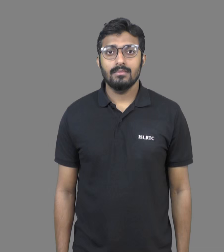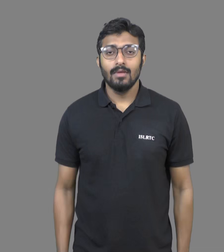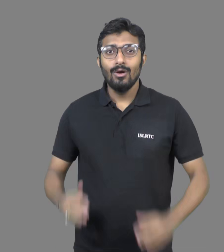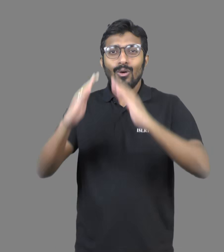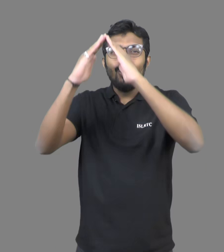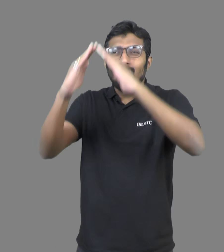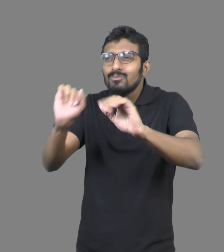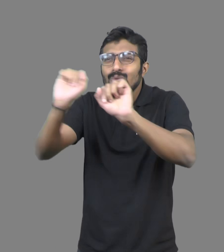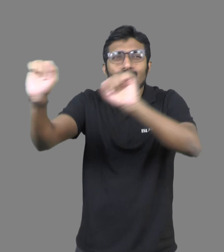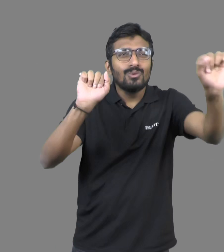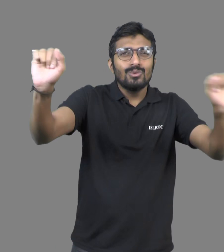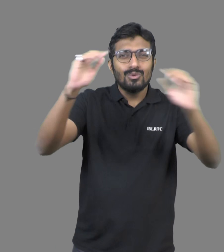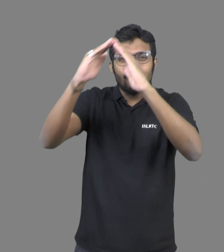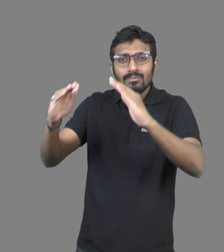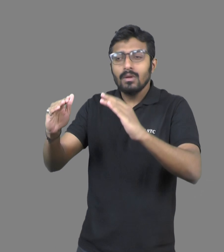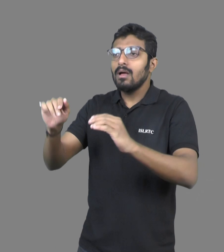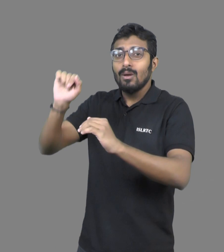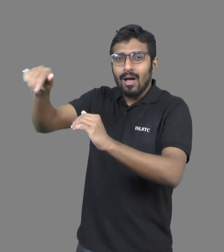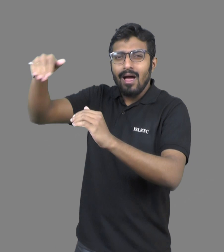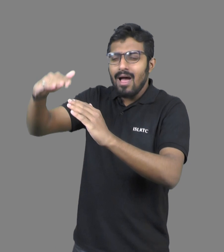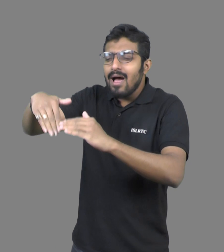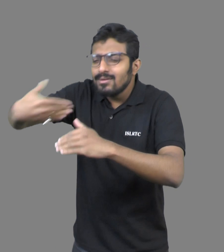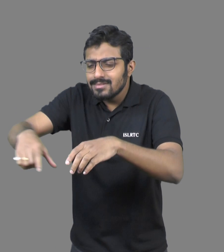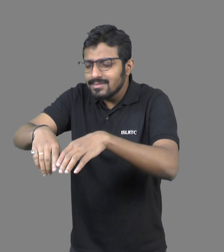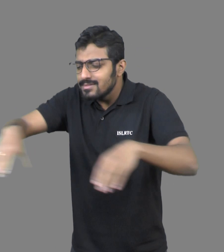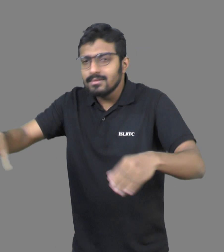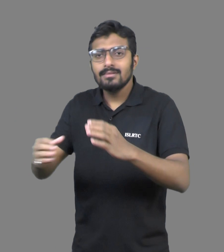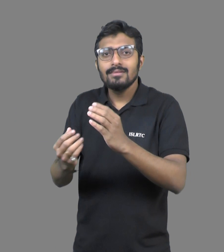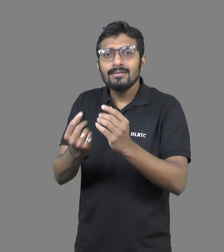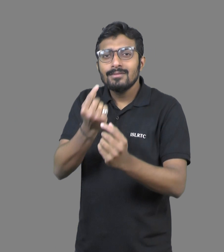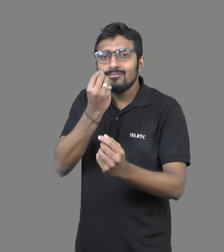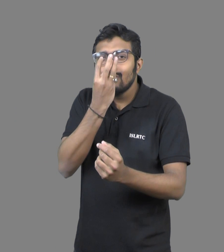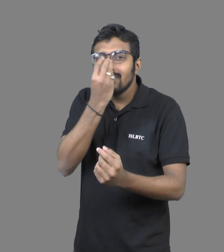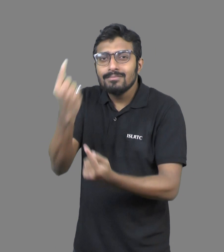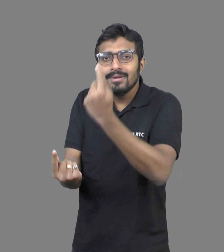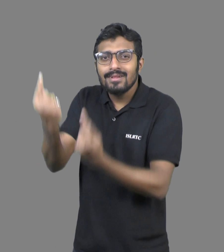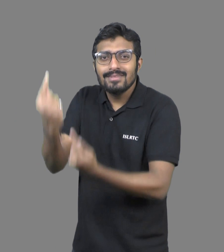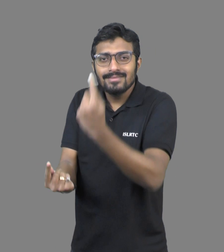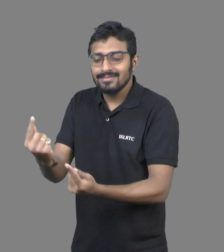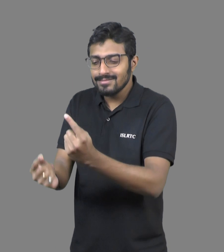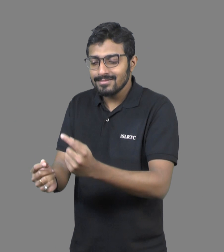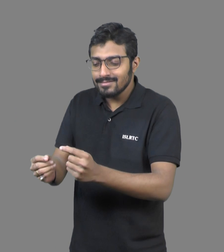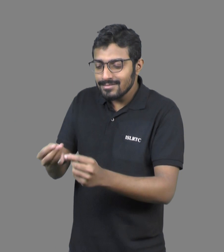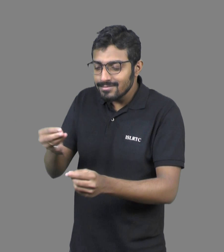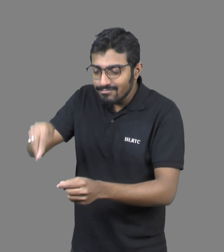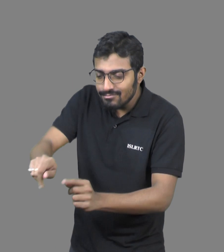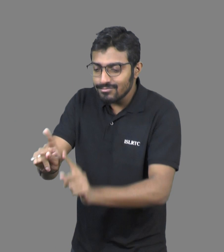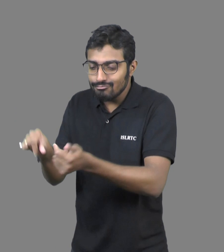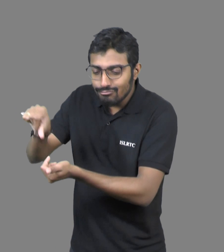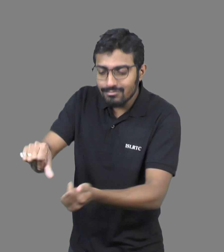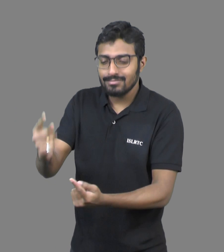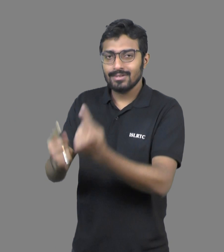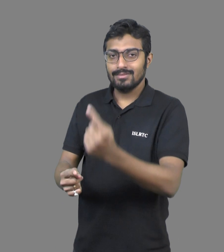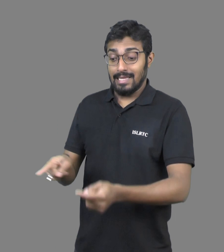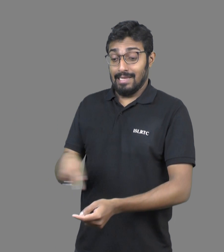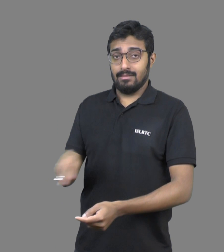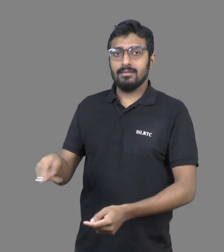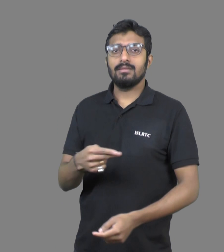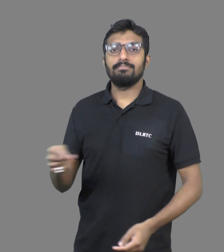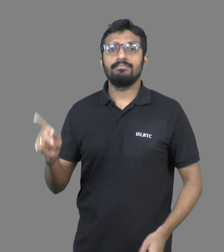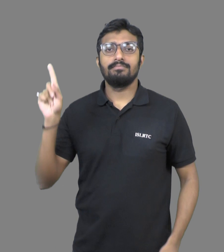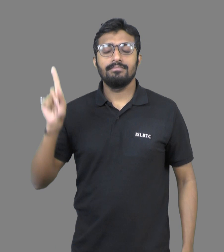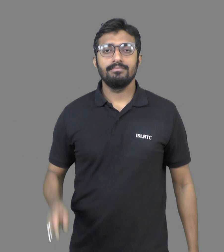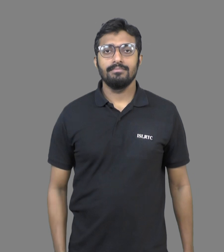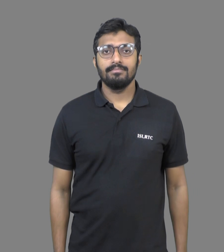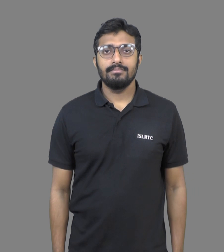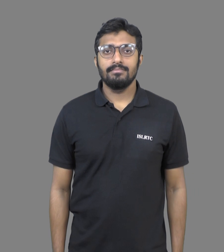Home Gardens